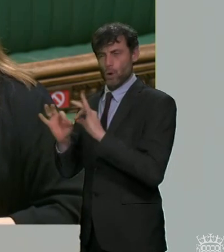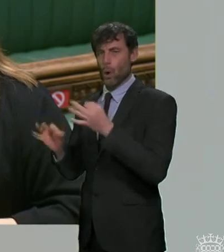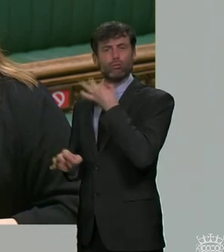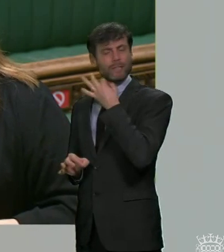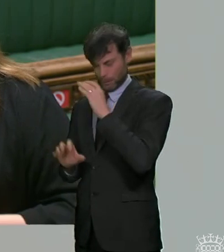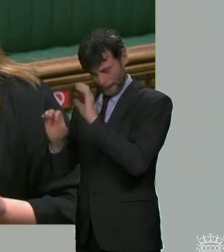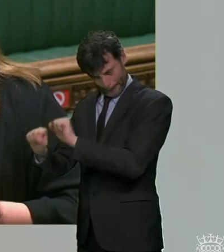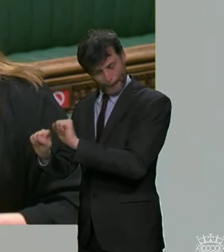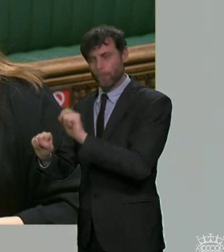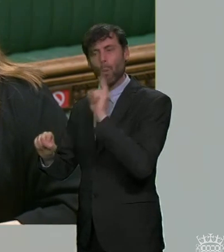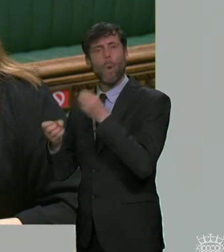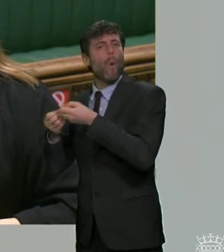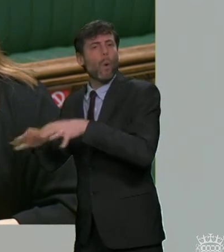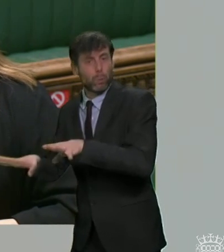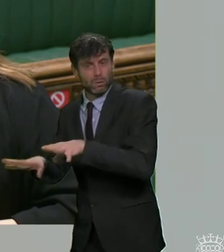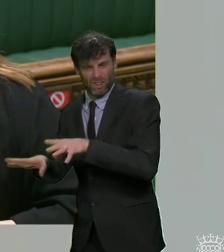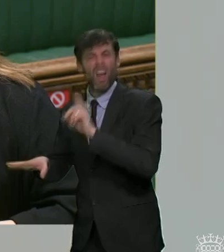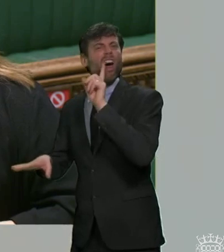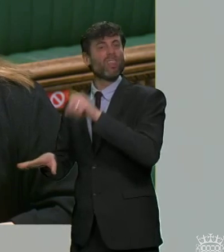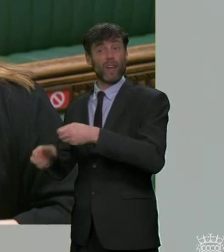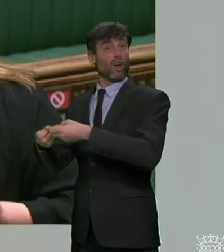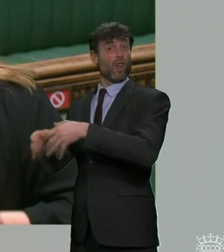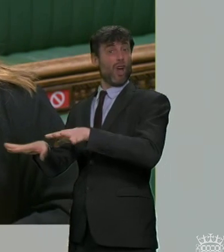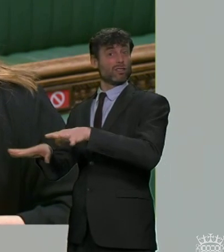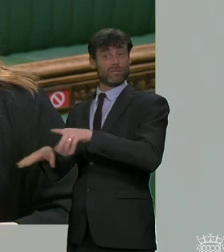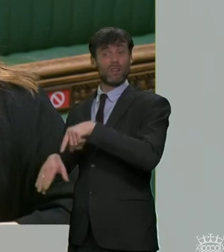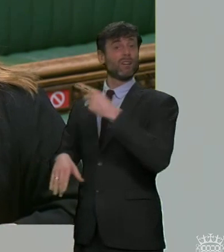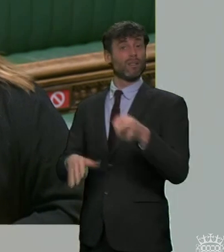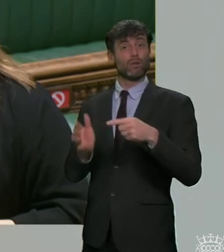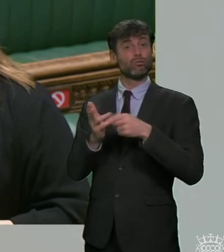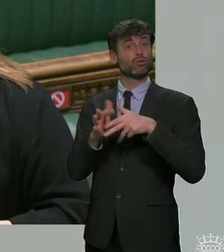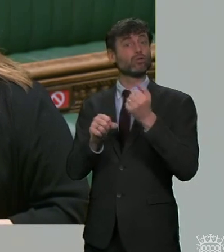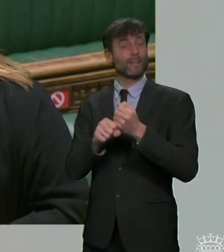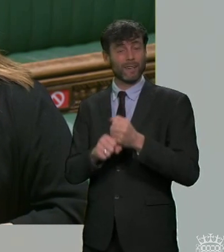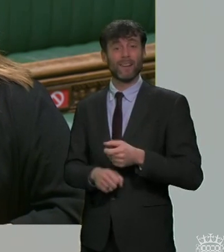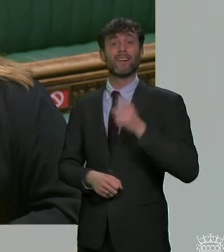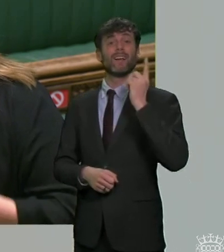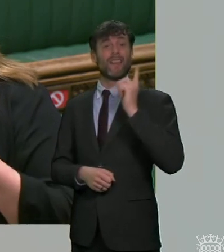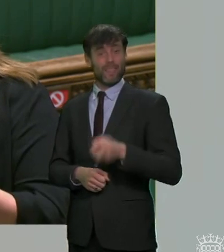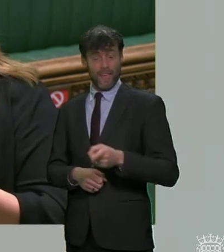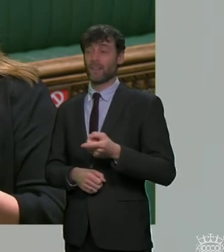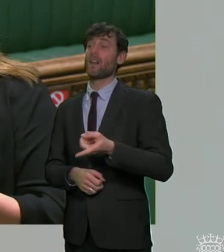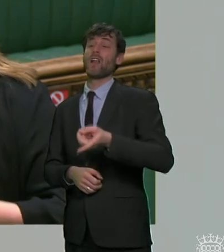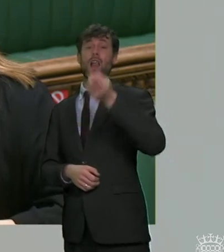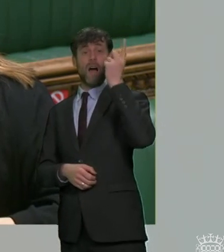And it is not just us saying it; his own Scottish colleague, the honourable Member for West Aberdeenshire and Kincardine , told the BBC last week that young people will not benefit from Brexit.